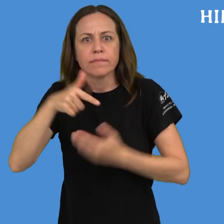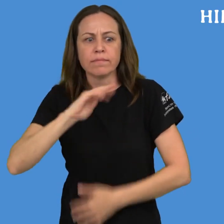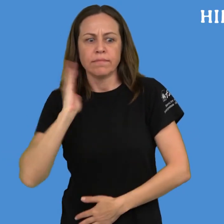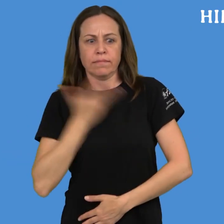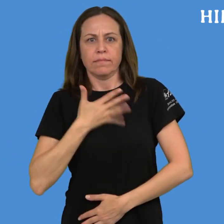afectar